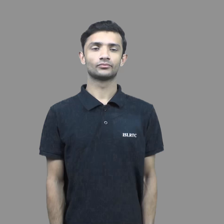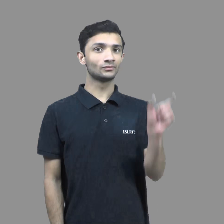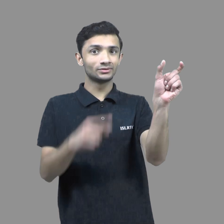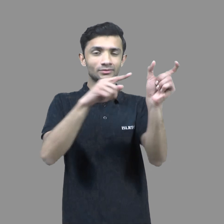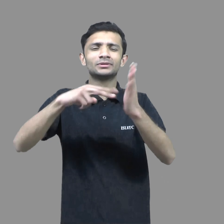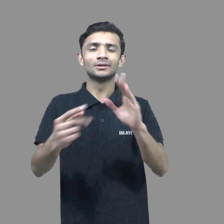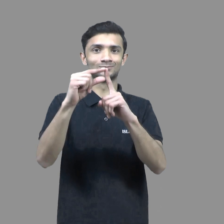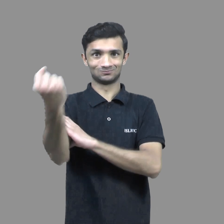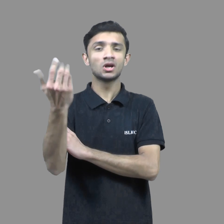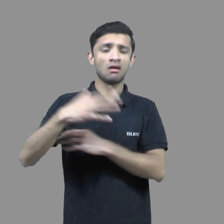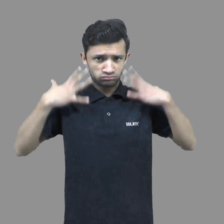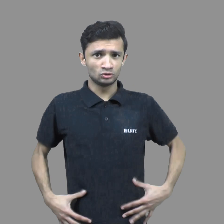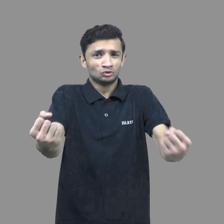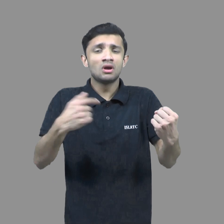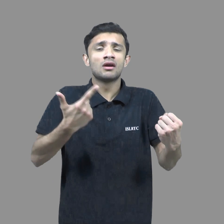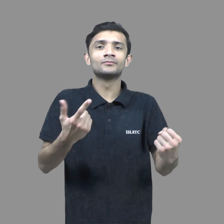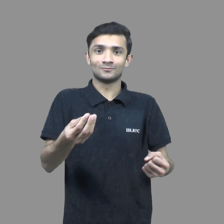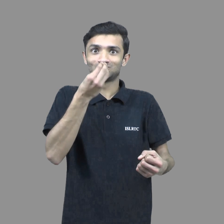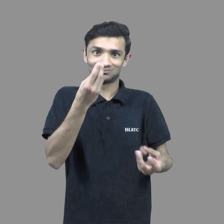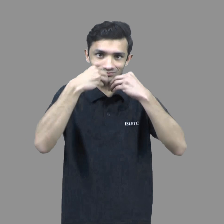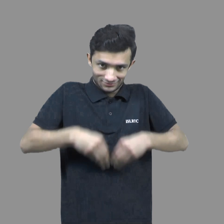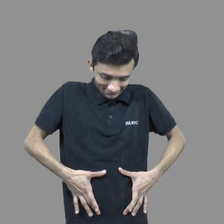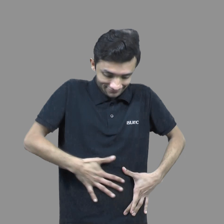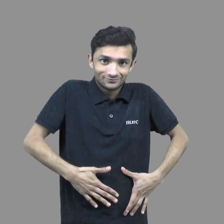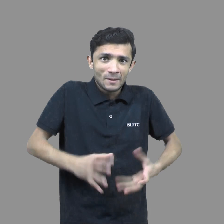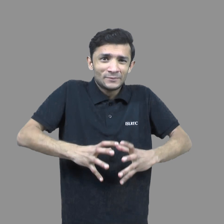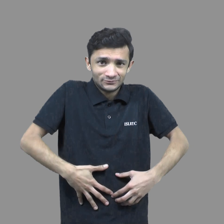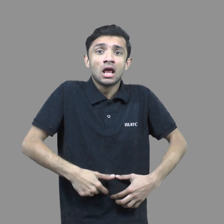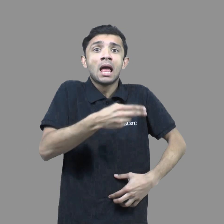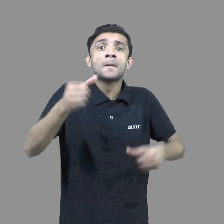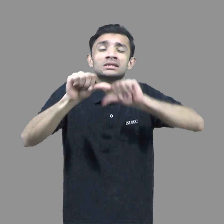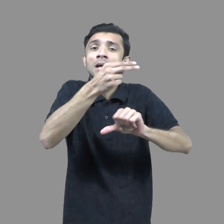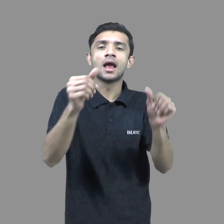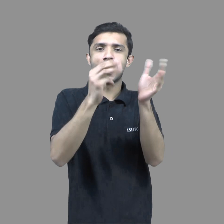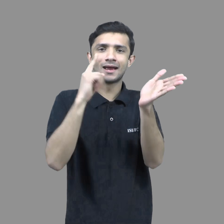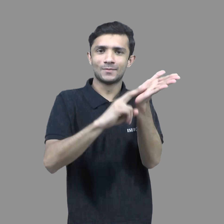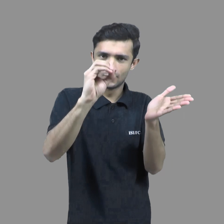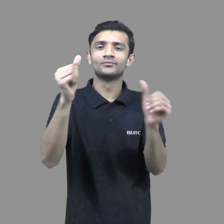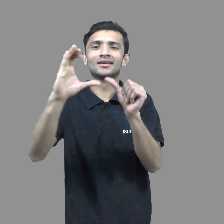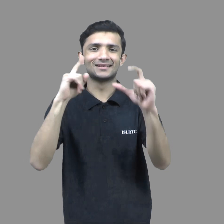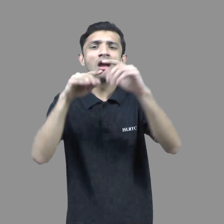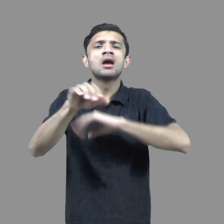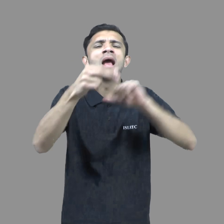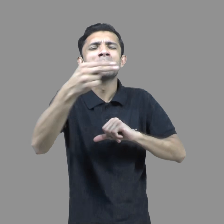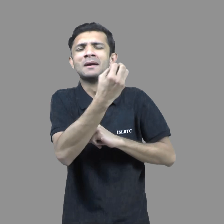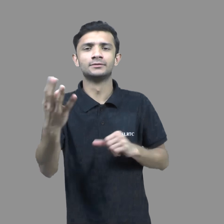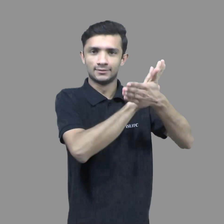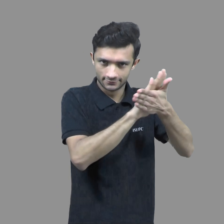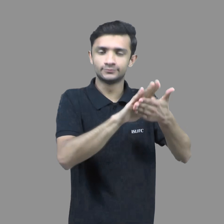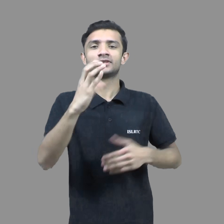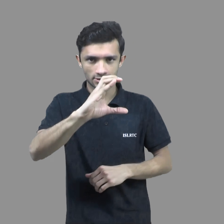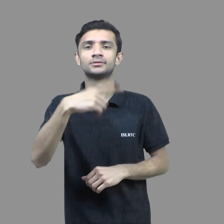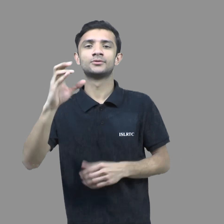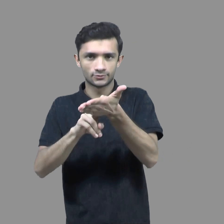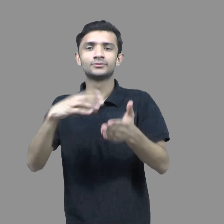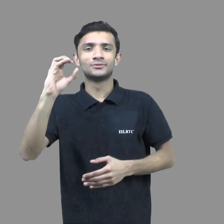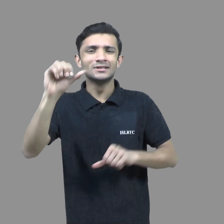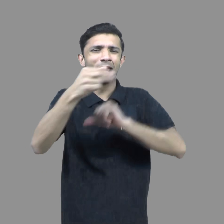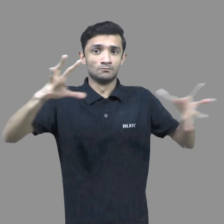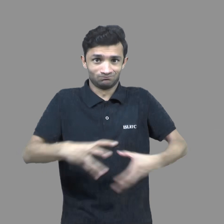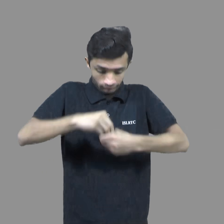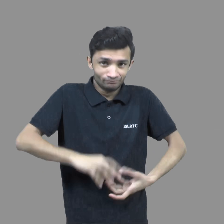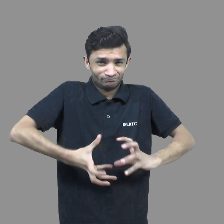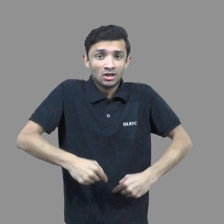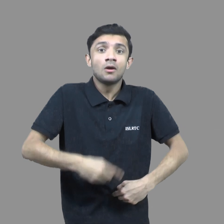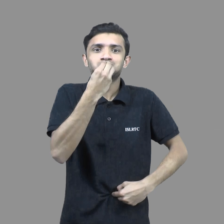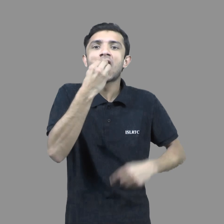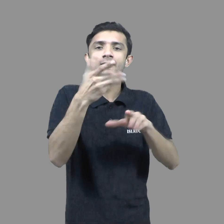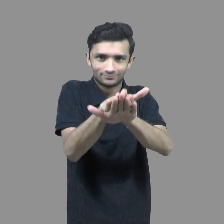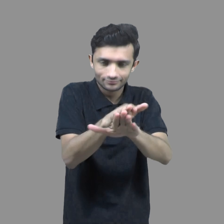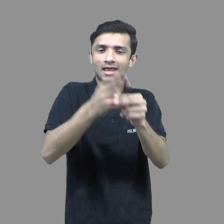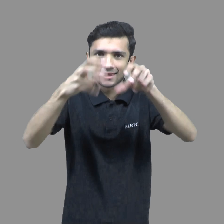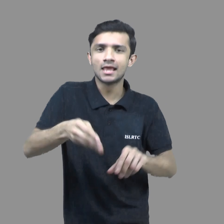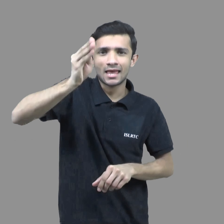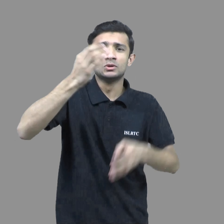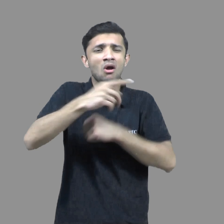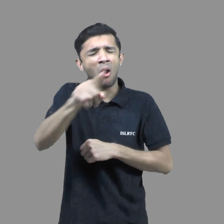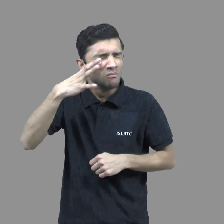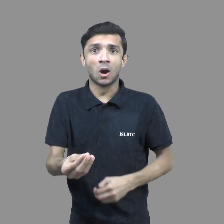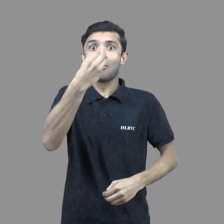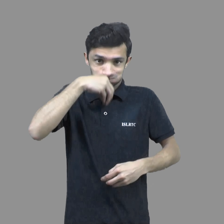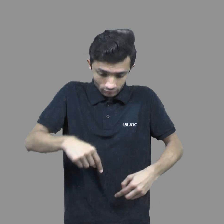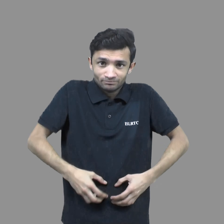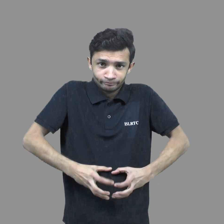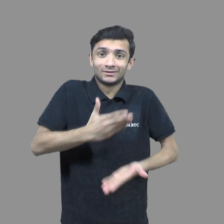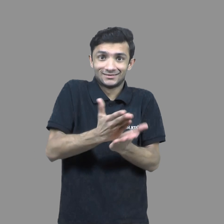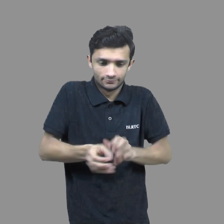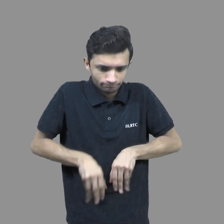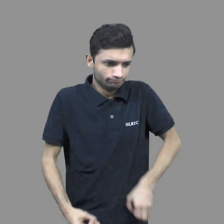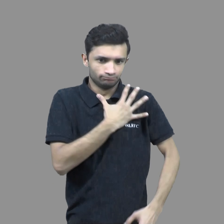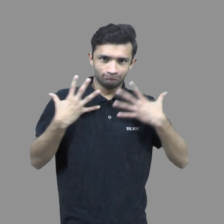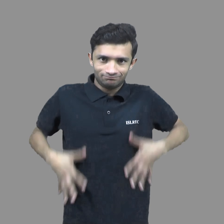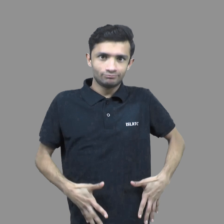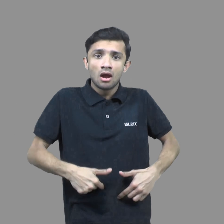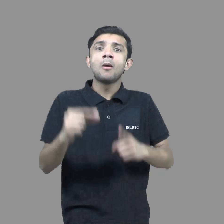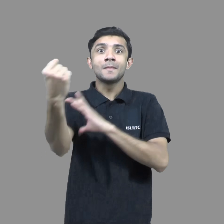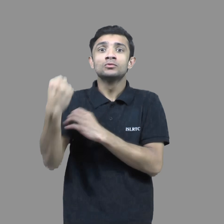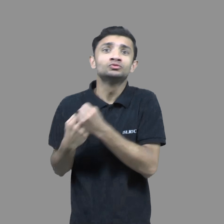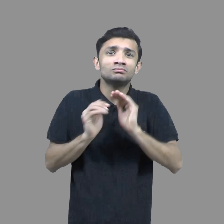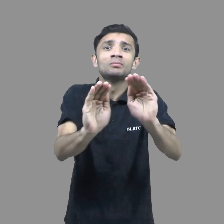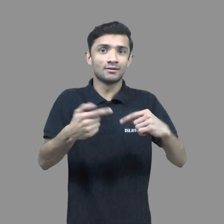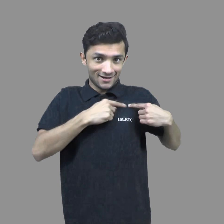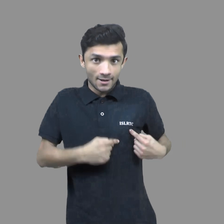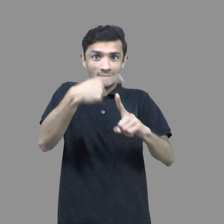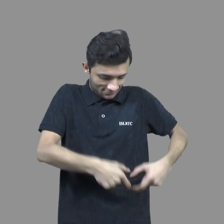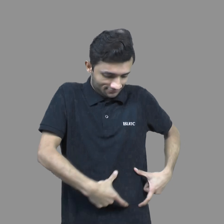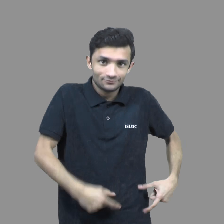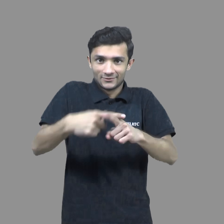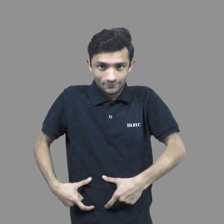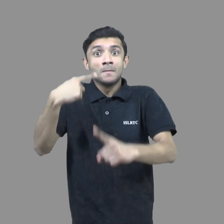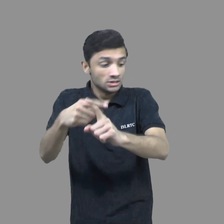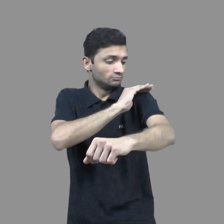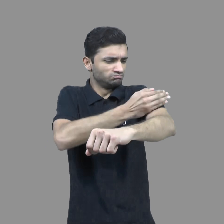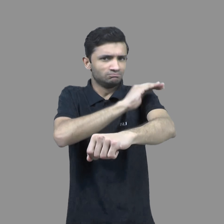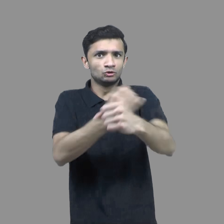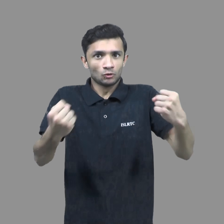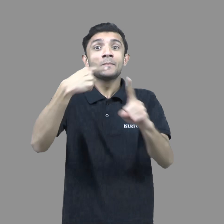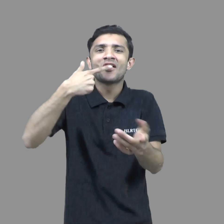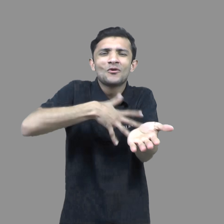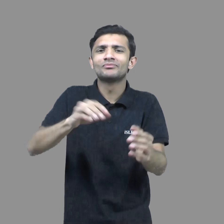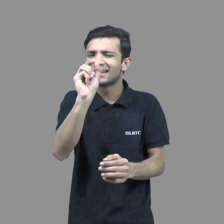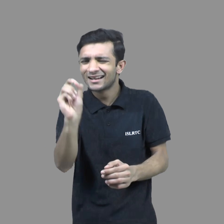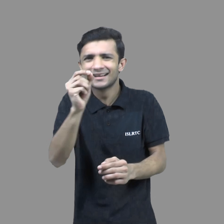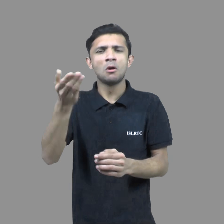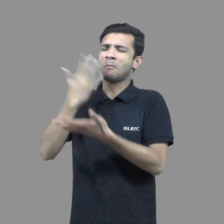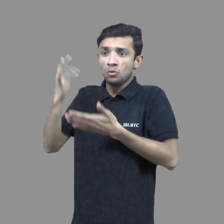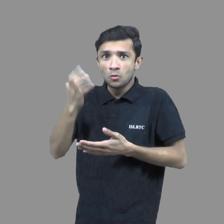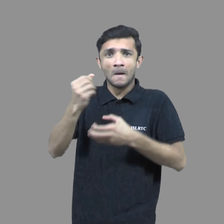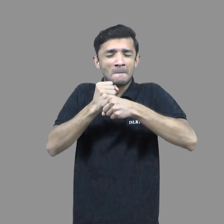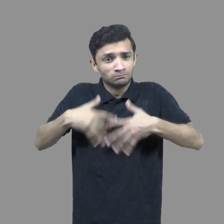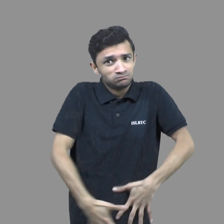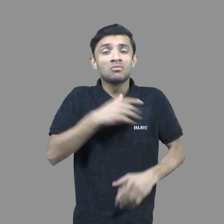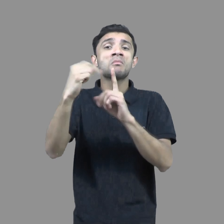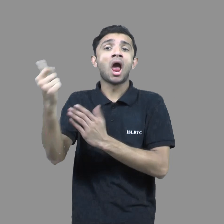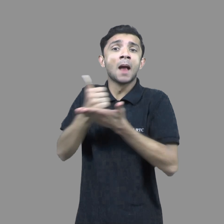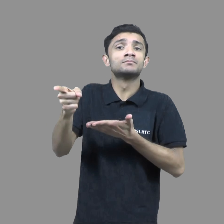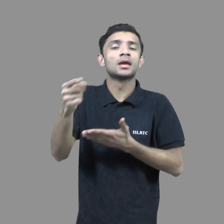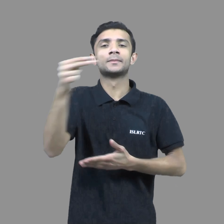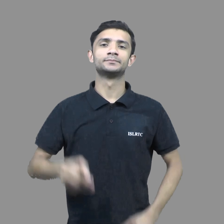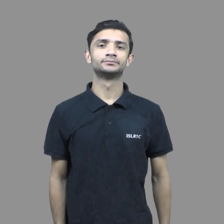Proteins